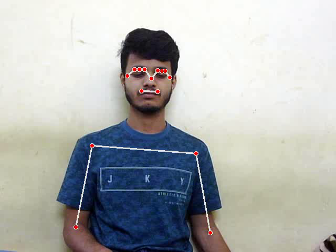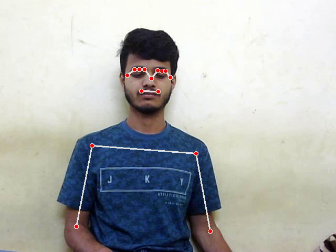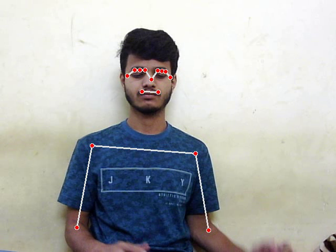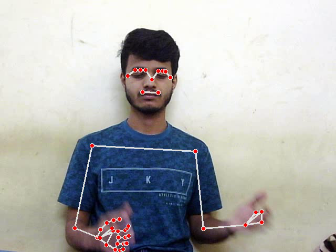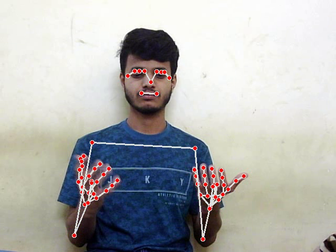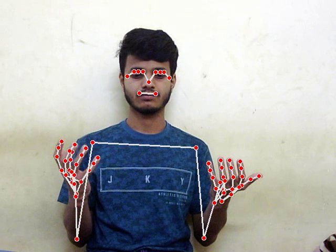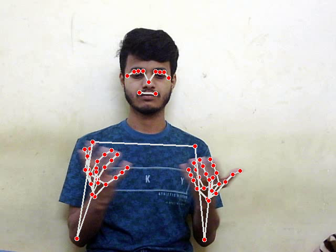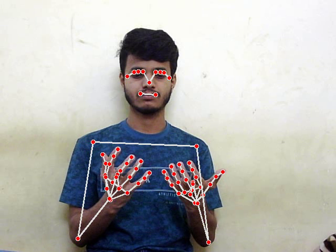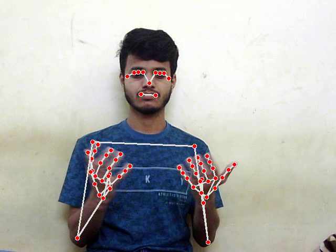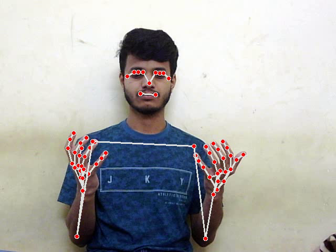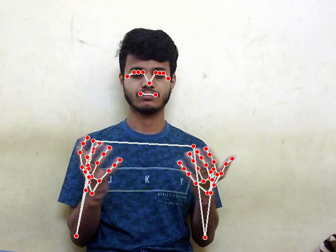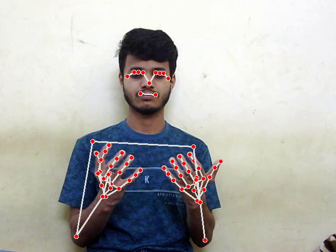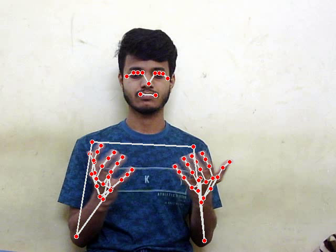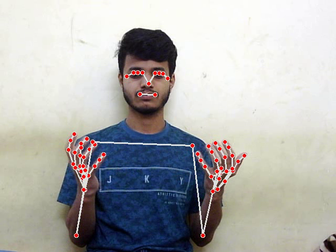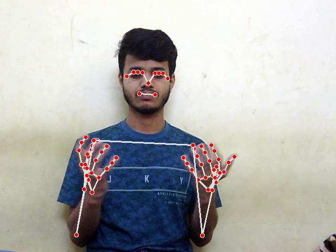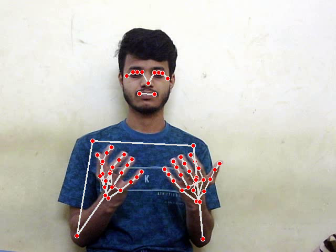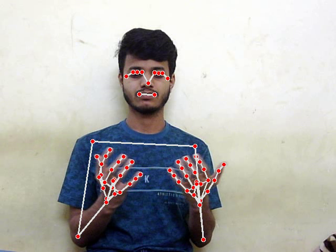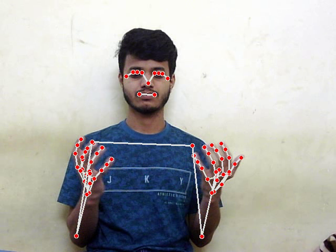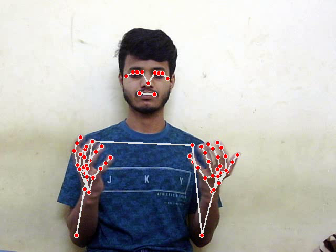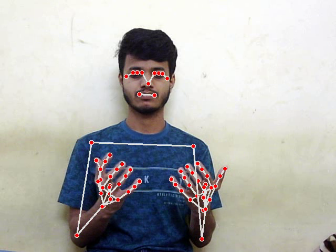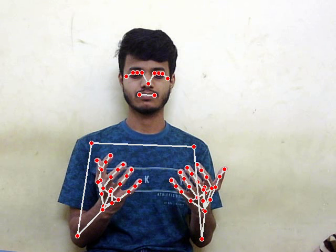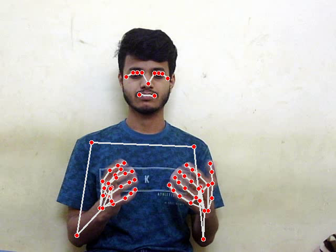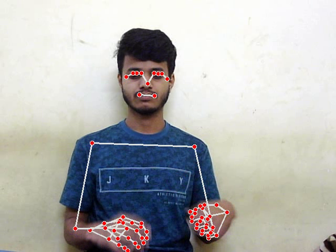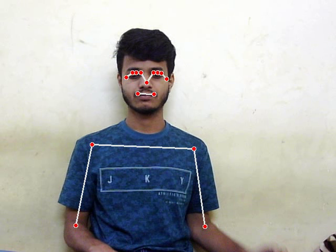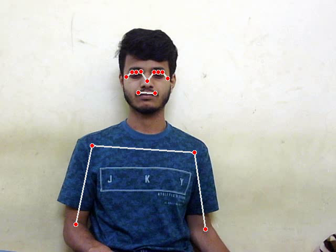what